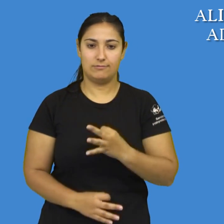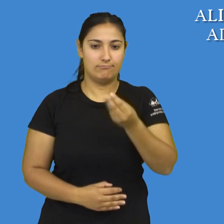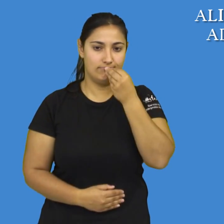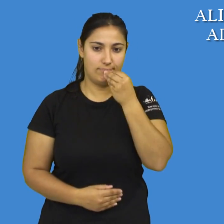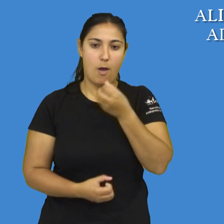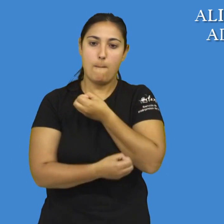comer